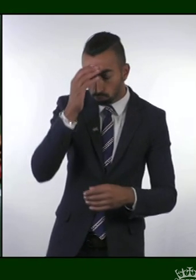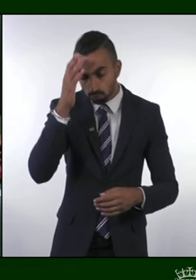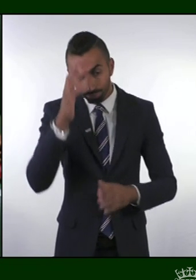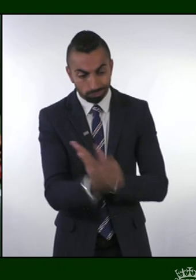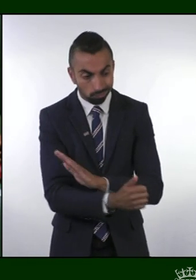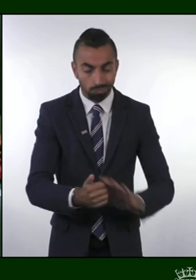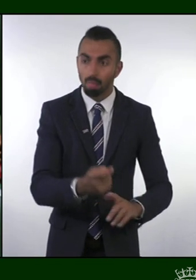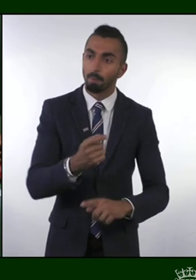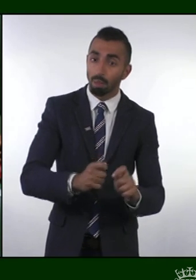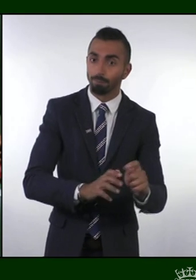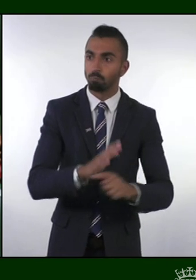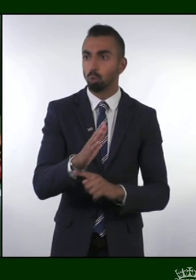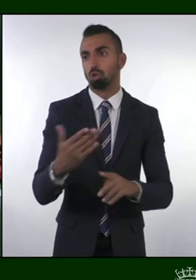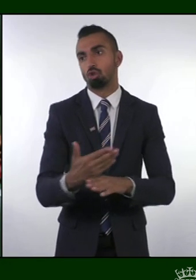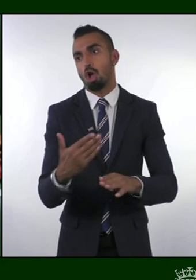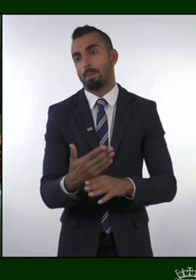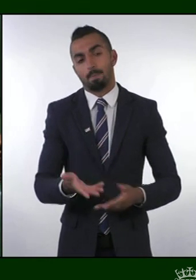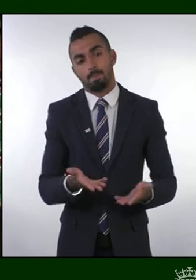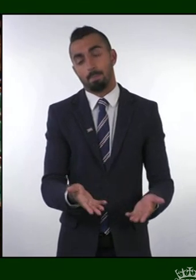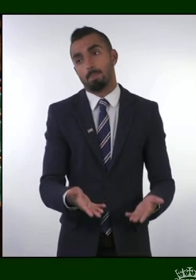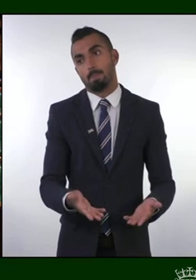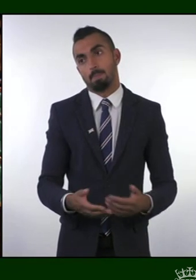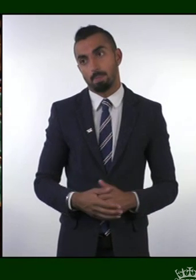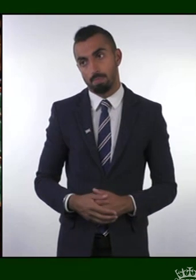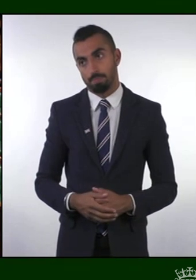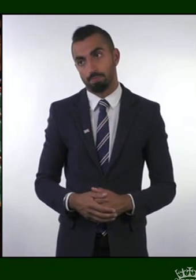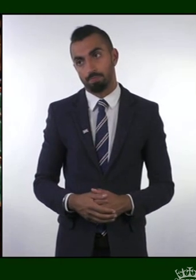That is what we will devote all our energies to in the coming weeks and months.